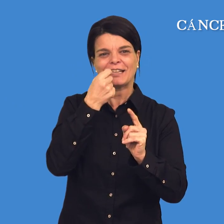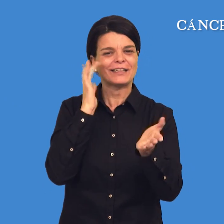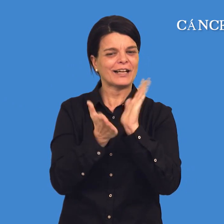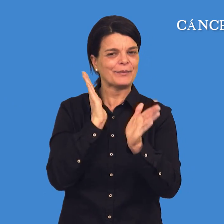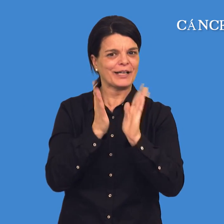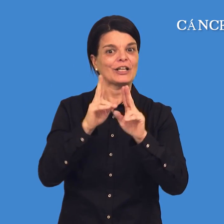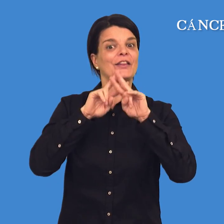terapia